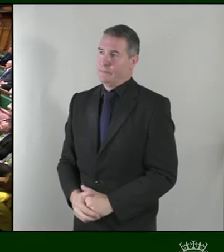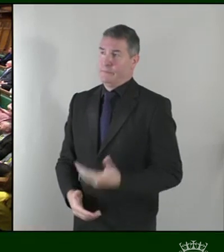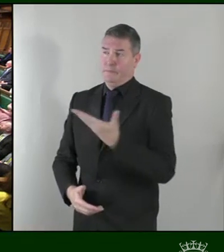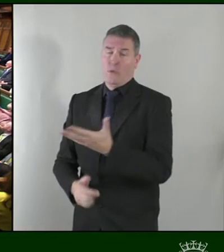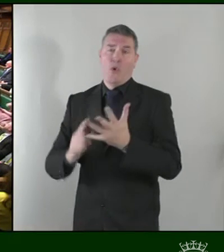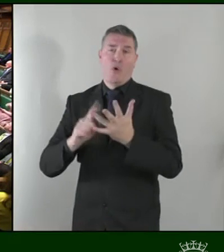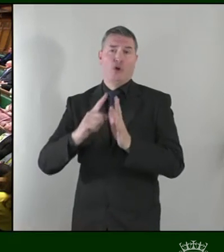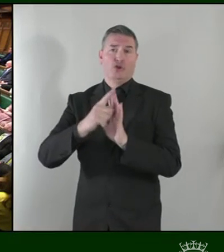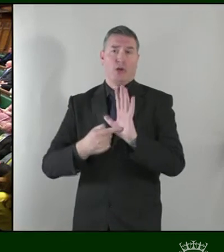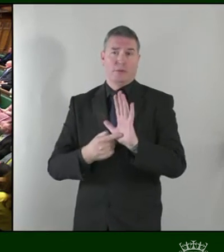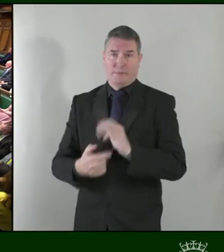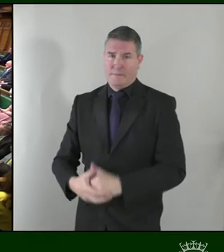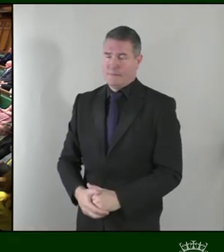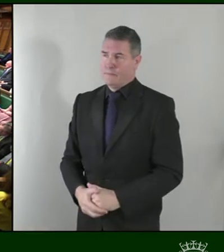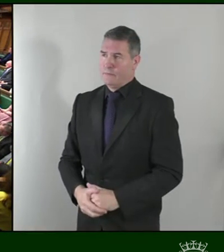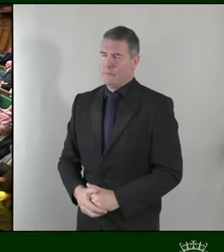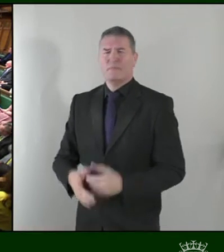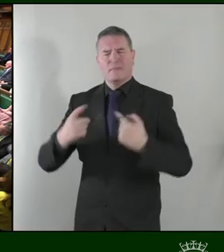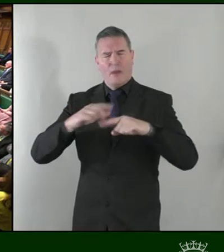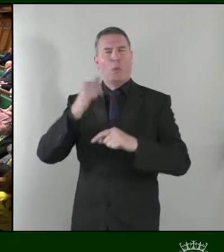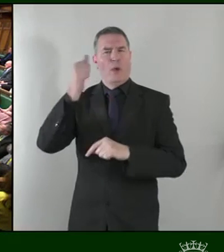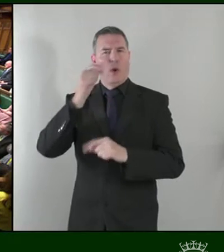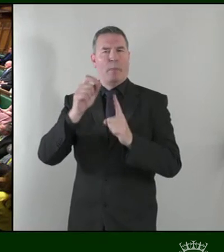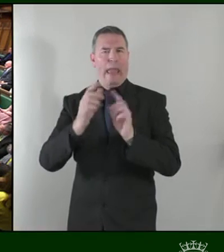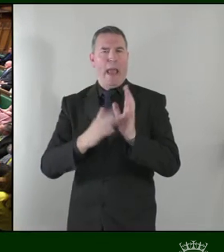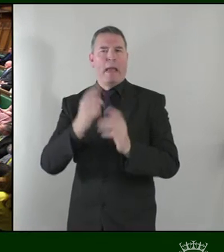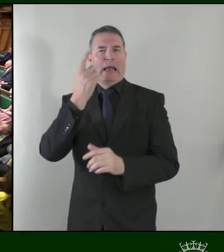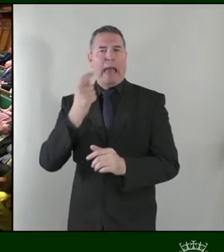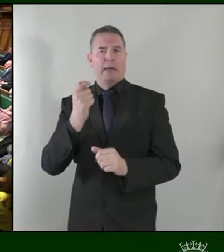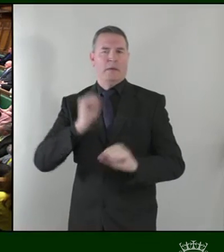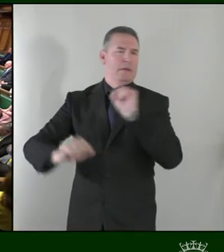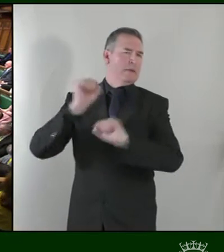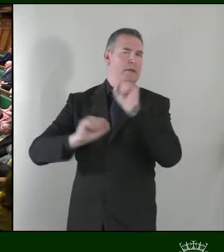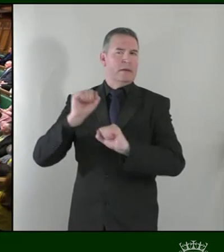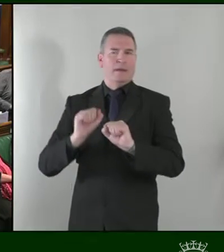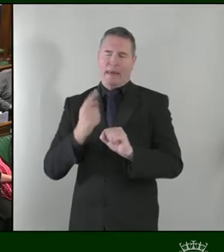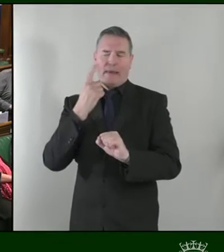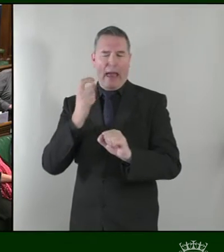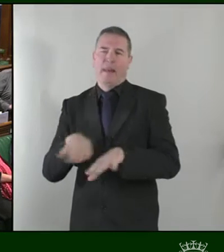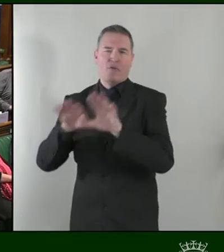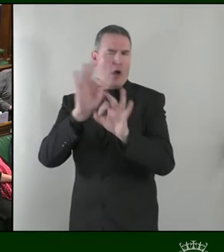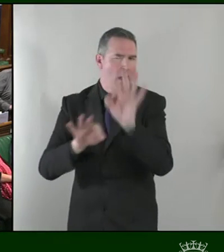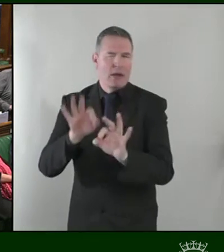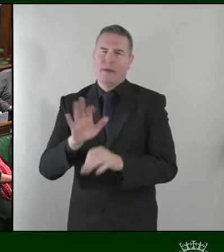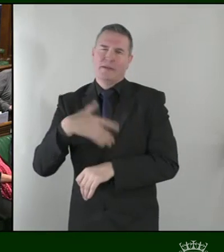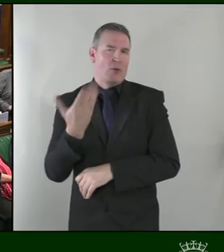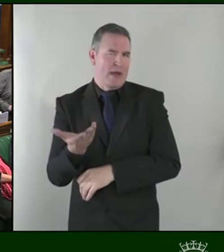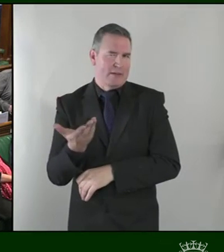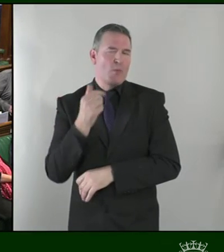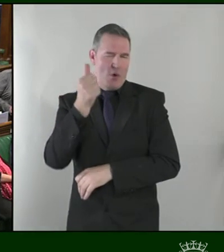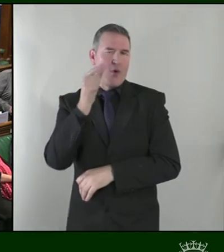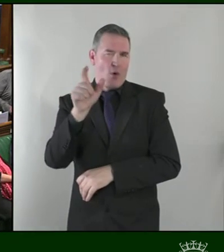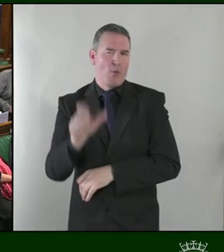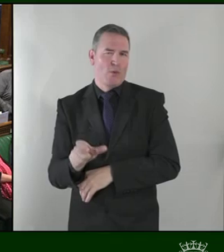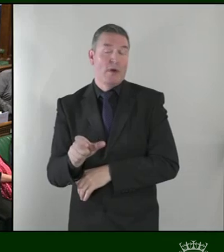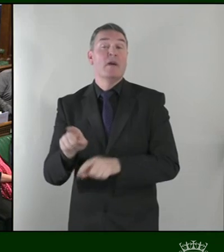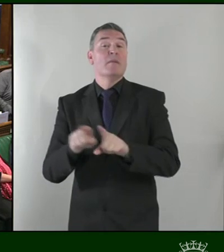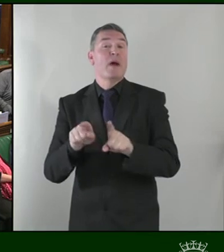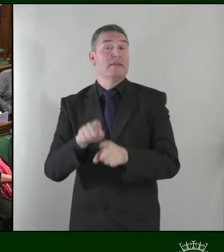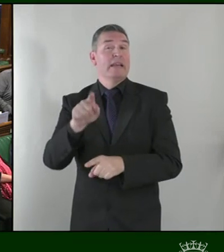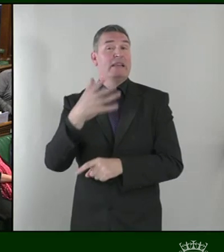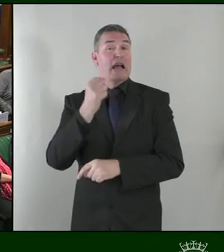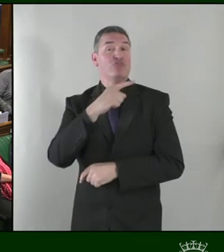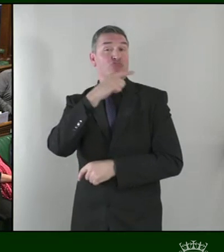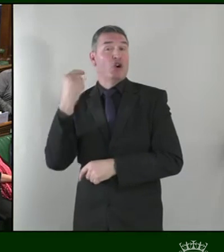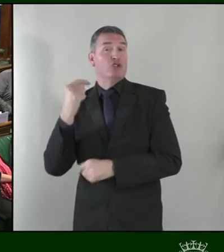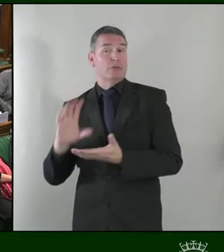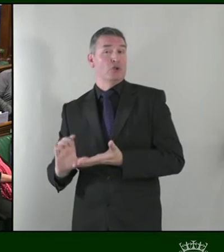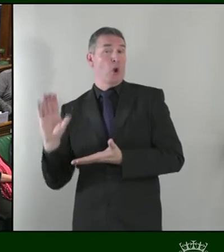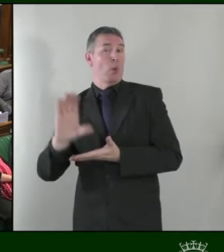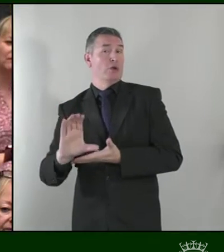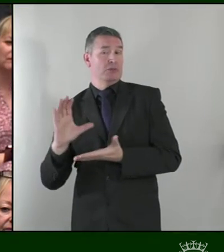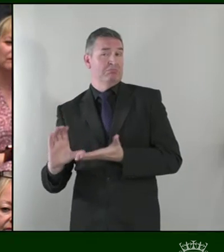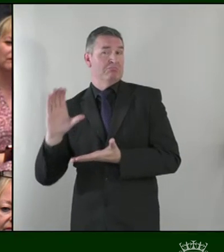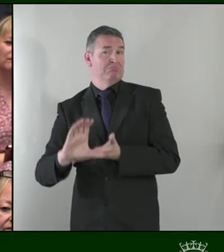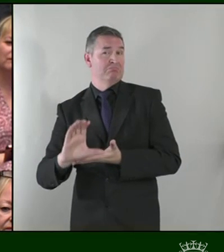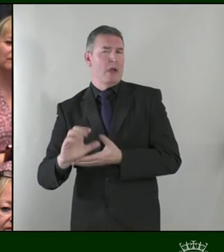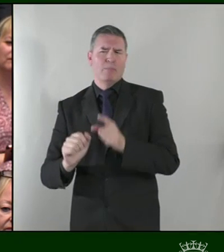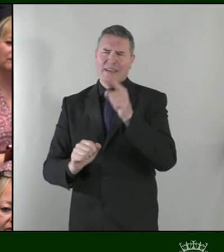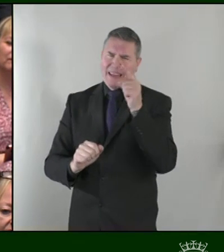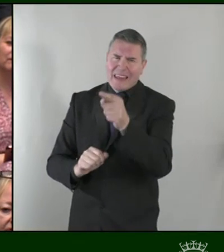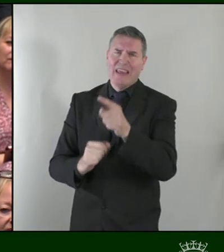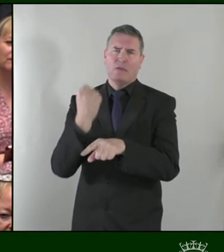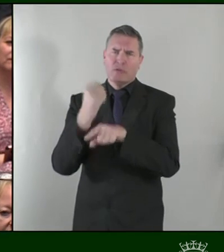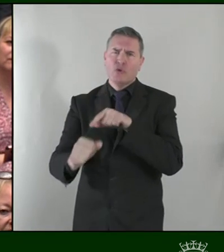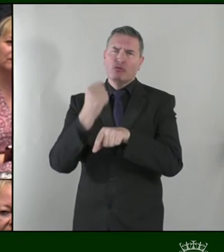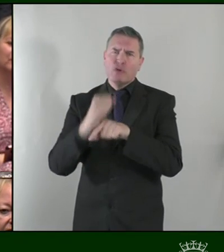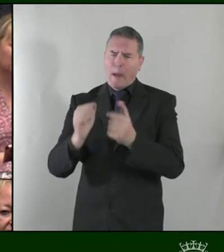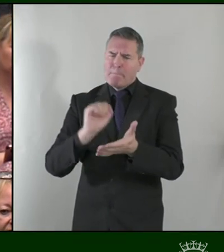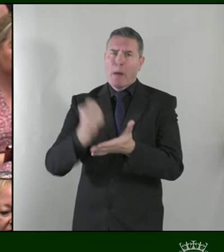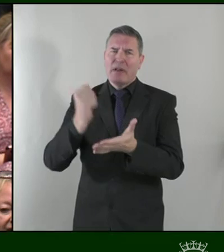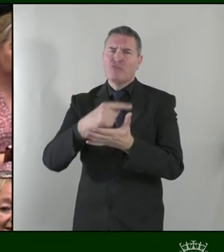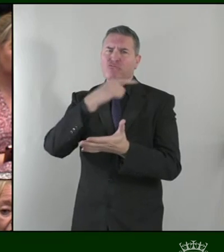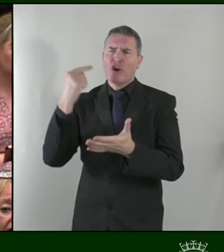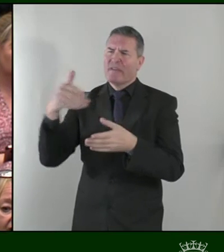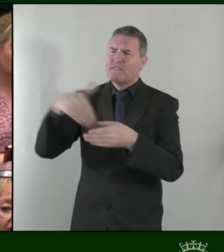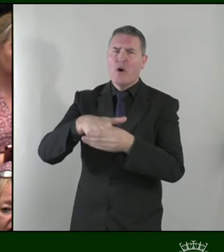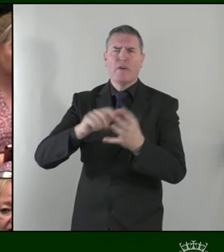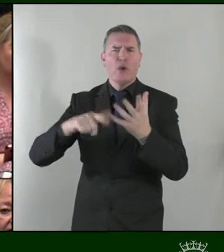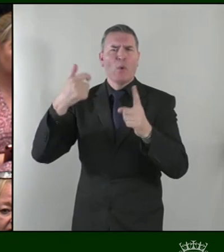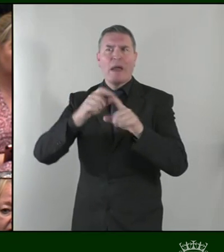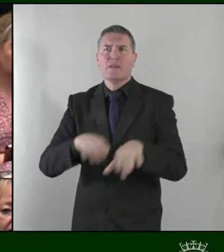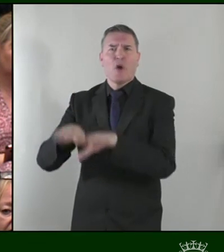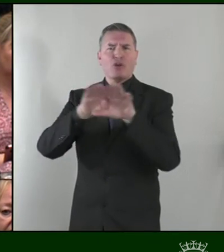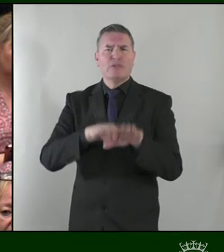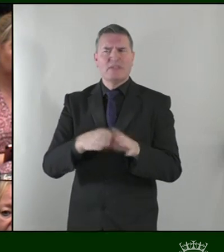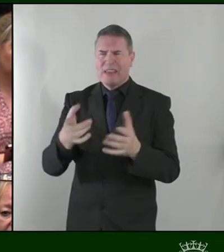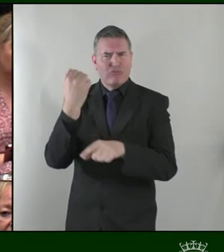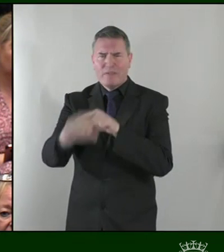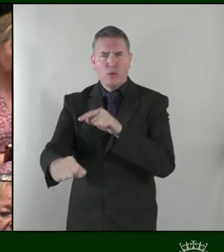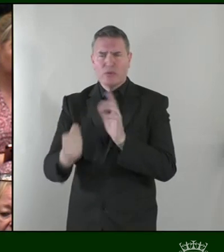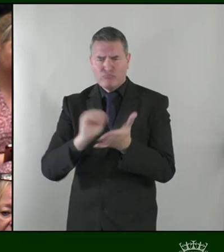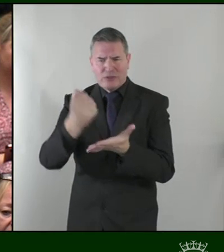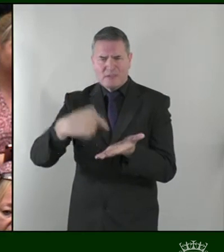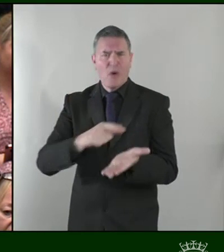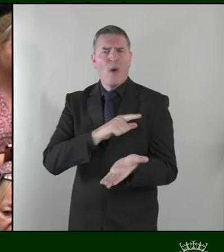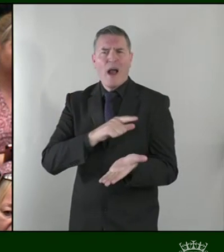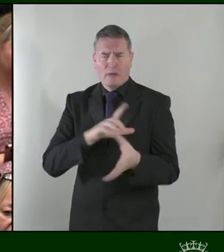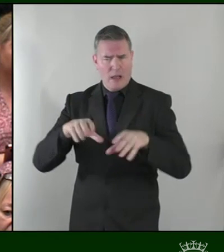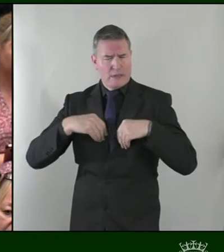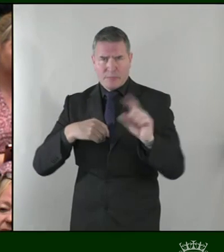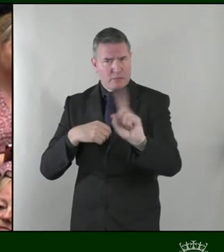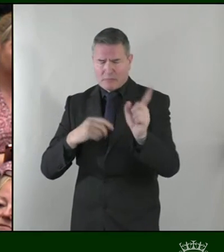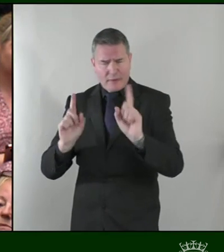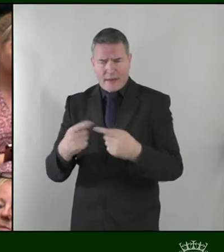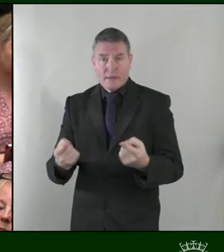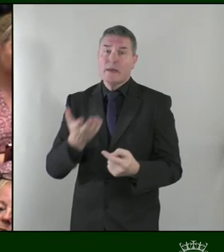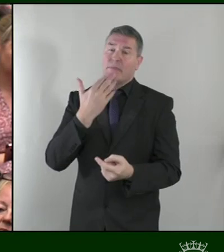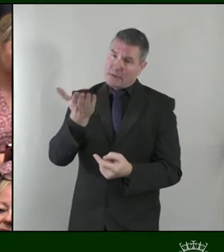We know that the Prime Minister has form in ducking democratic scrutiny at every opportunity and that his party is no stranger to receiving Russian donations, but his repeated refusal to publish the report on Russian interference in UK democracy is unjustifiable and unacceptable.